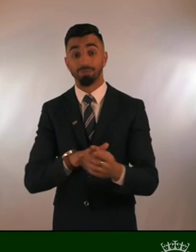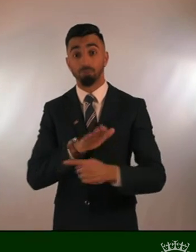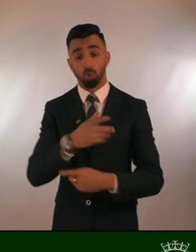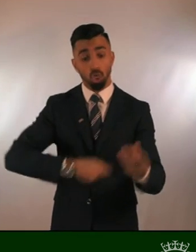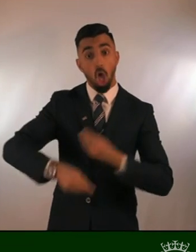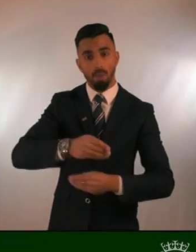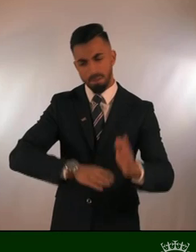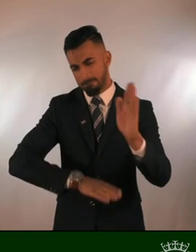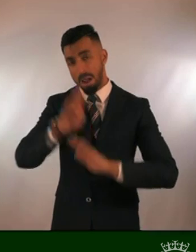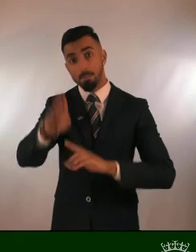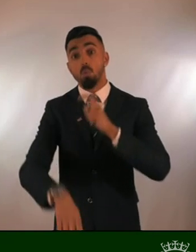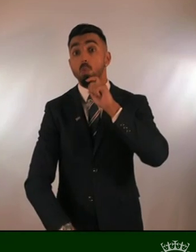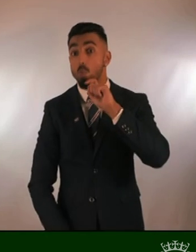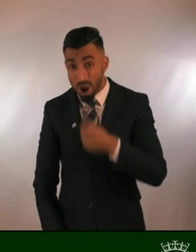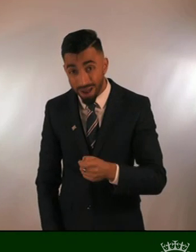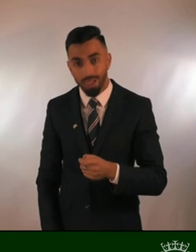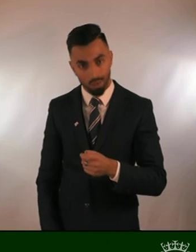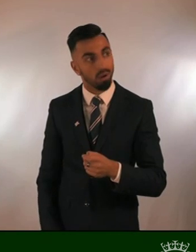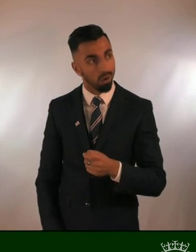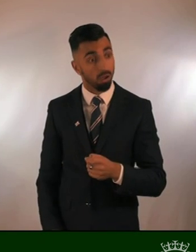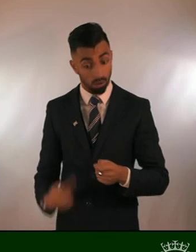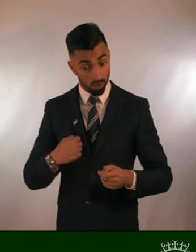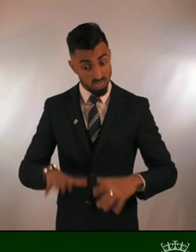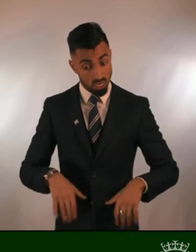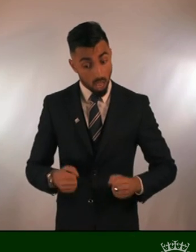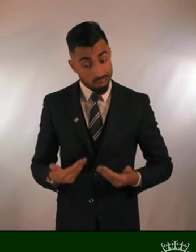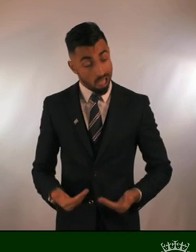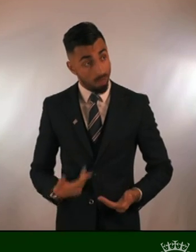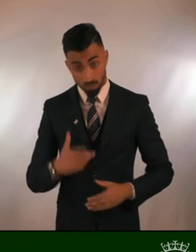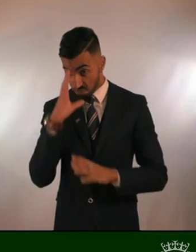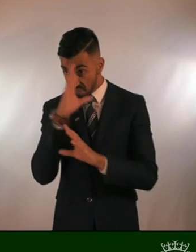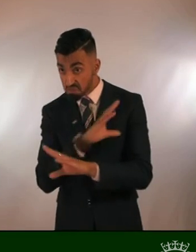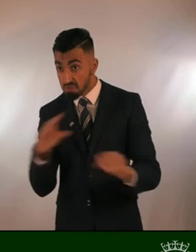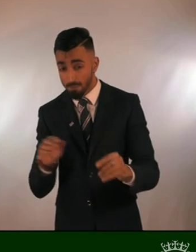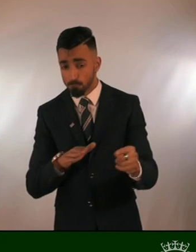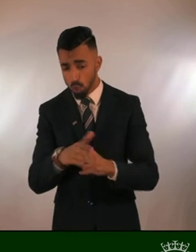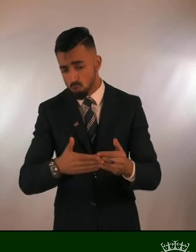This is just the start. Over the next few months, we will tackle the big issues head-on.